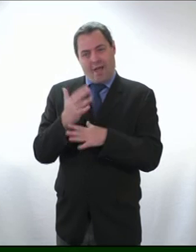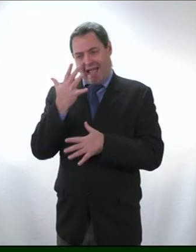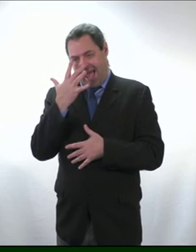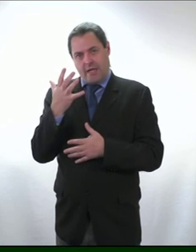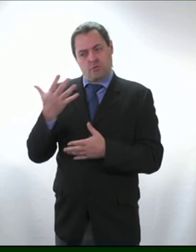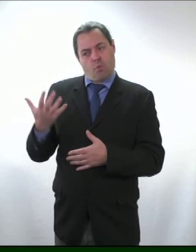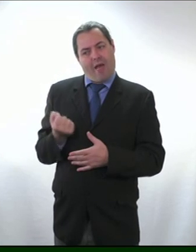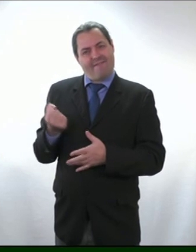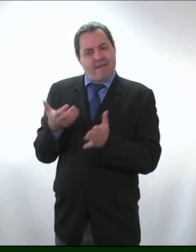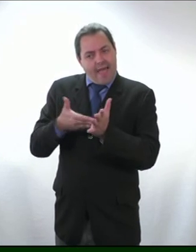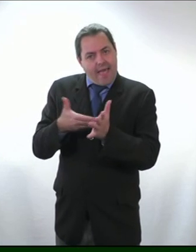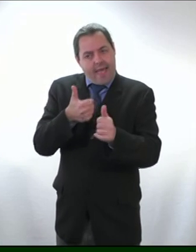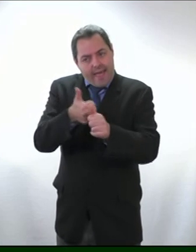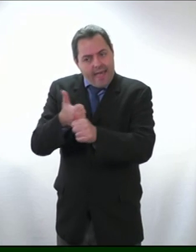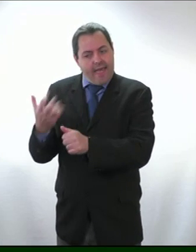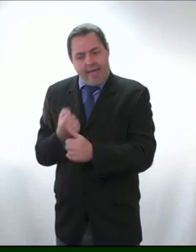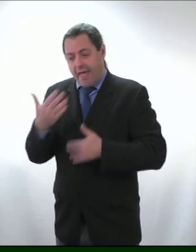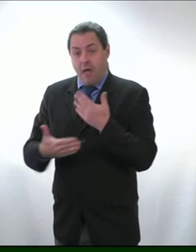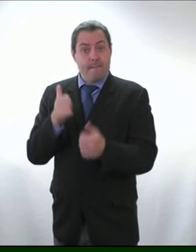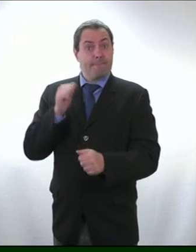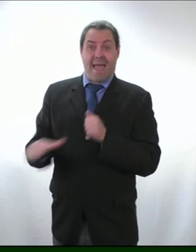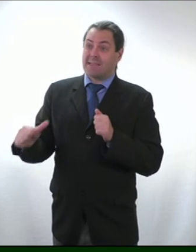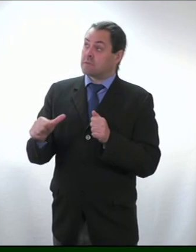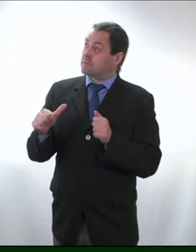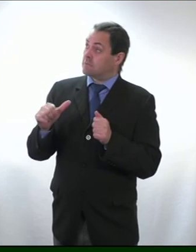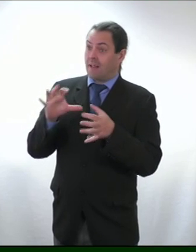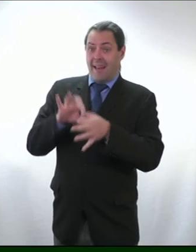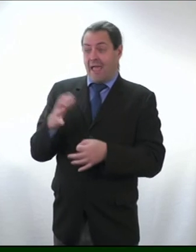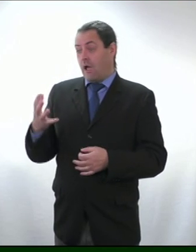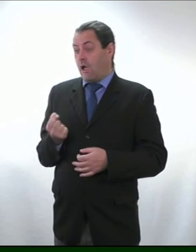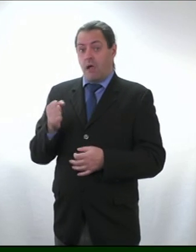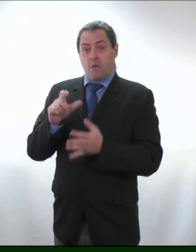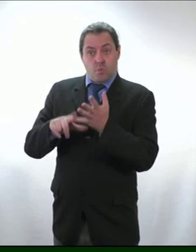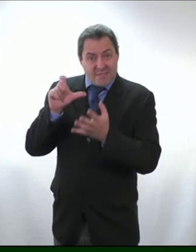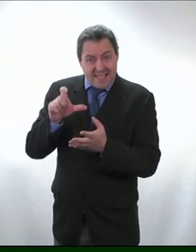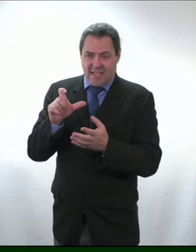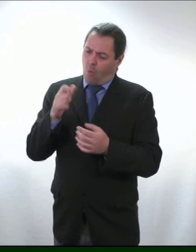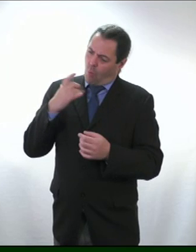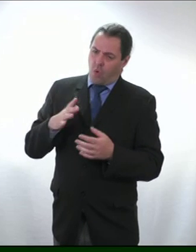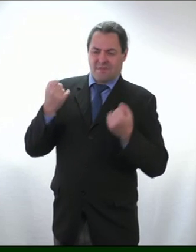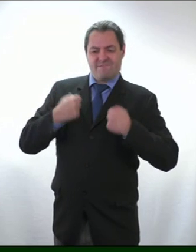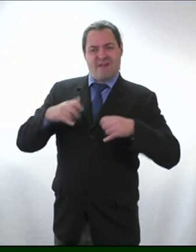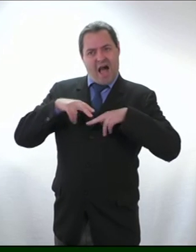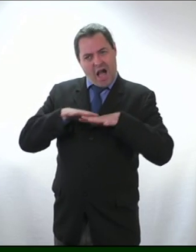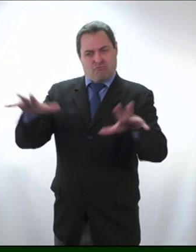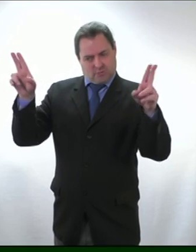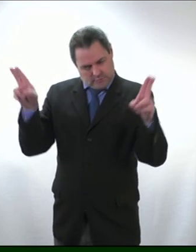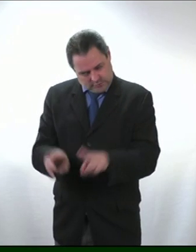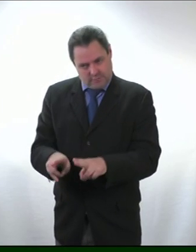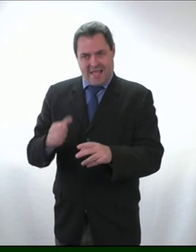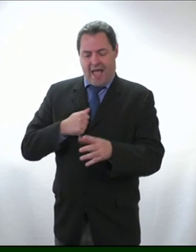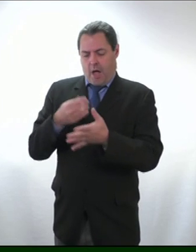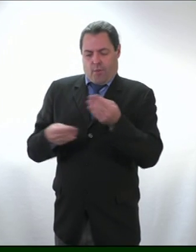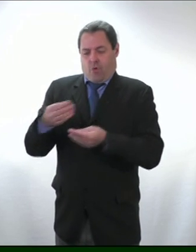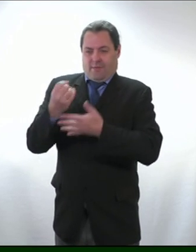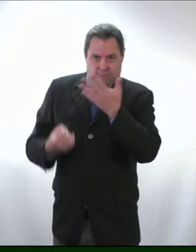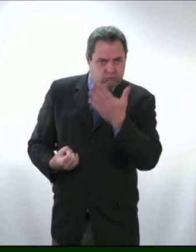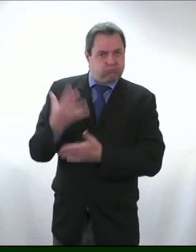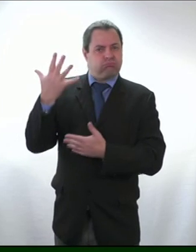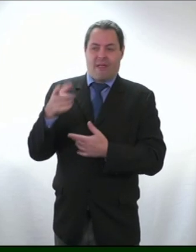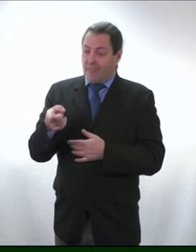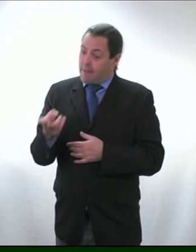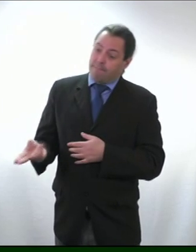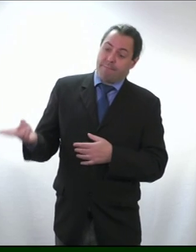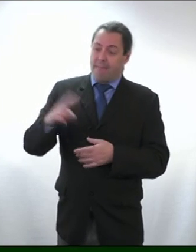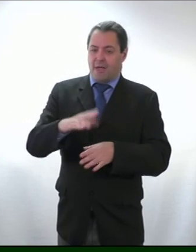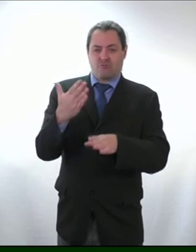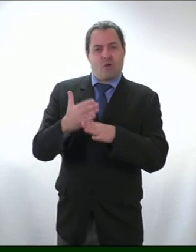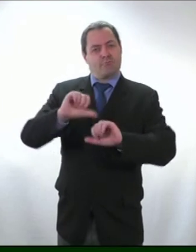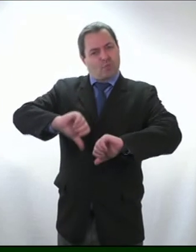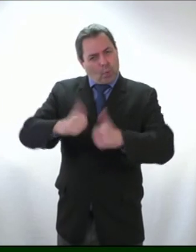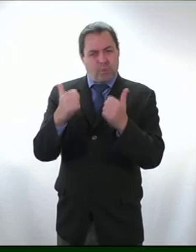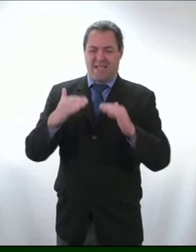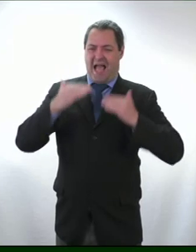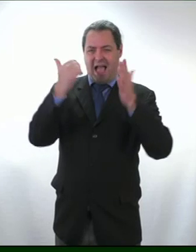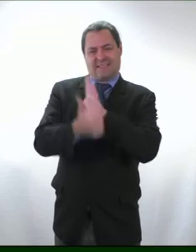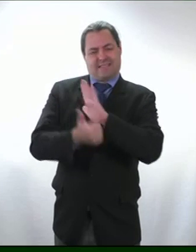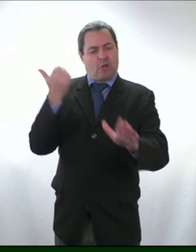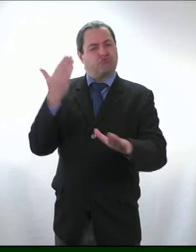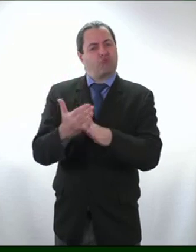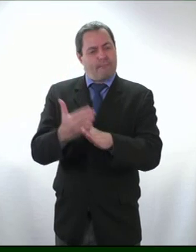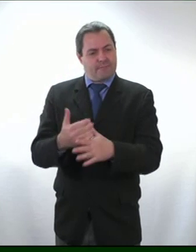But the best thing we can do for people on universal credit is to get this virus down, get our economy moving again and get them back into well-paid, high-skilled jobs—and that is what we are going to do.